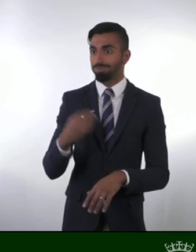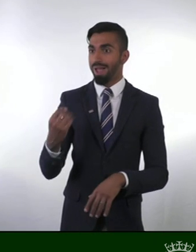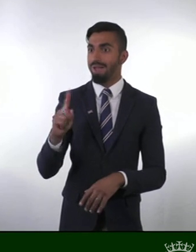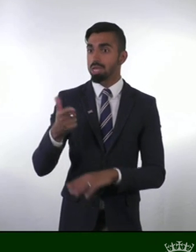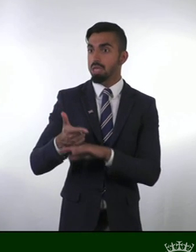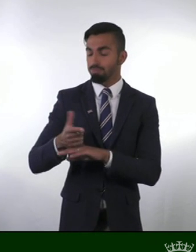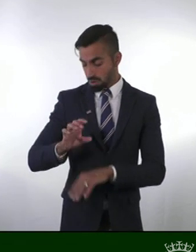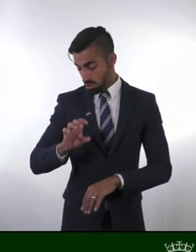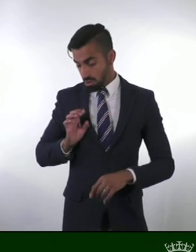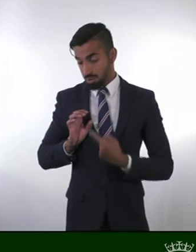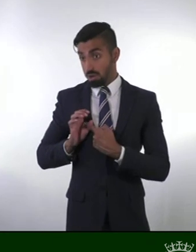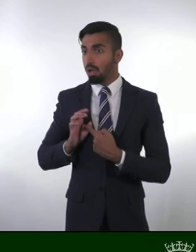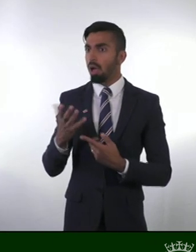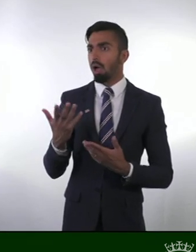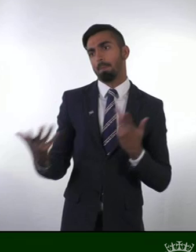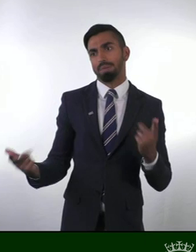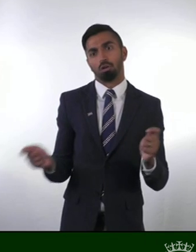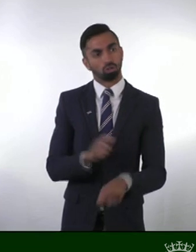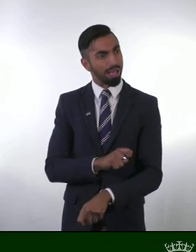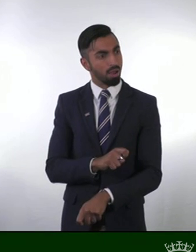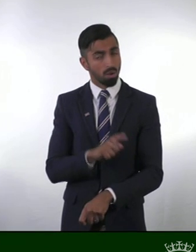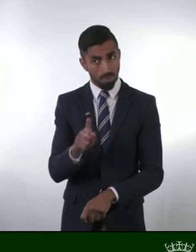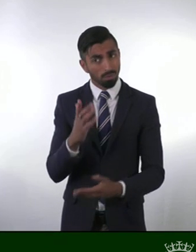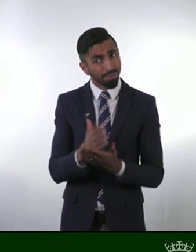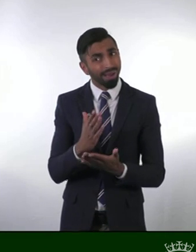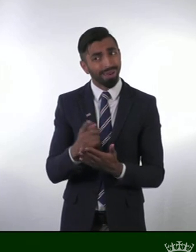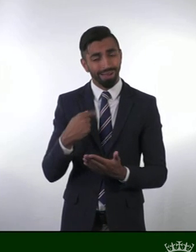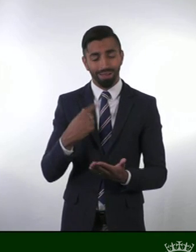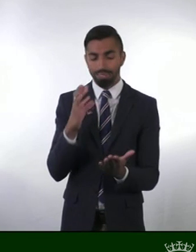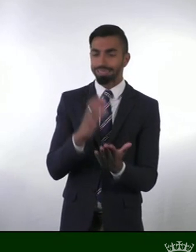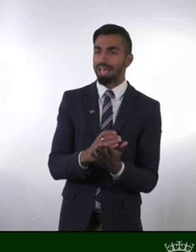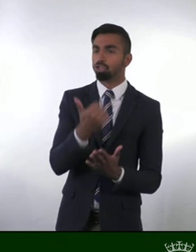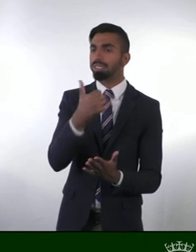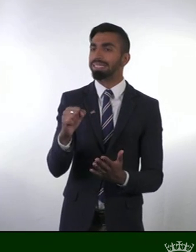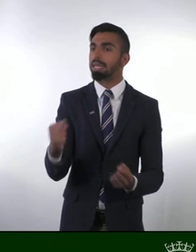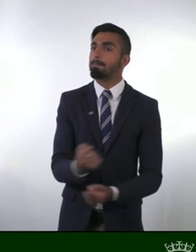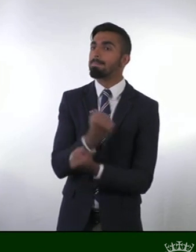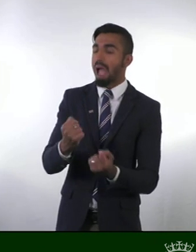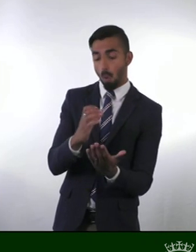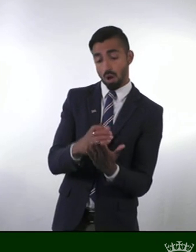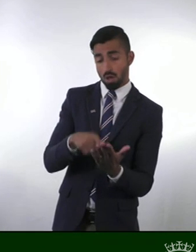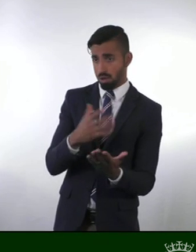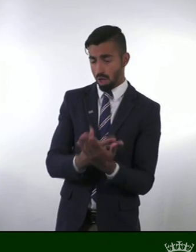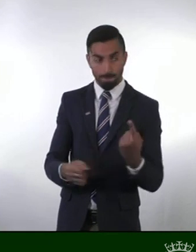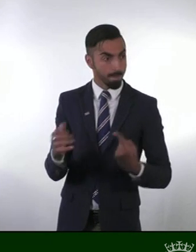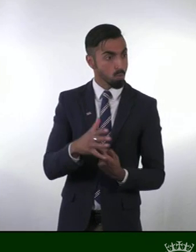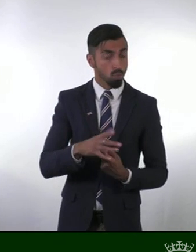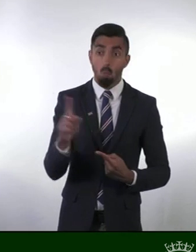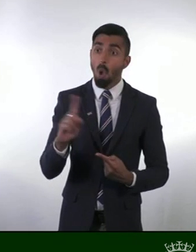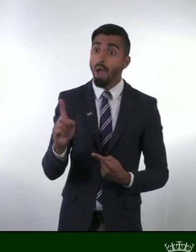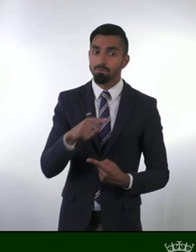I must say that section 60 powers can be very important in fighting violent crime.